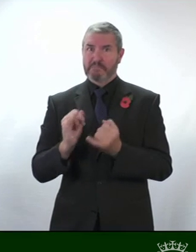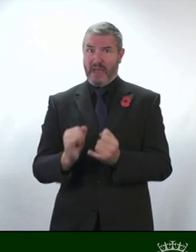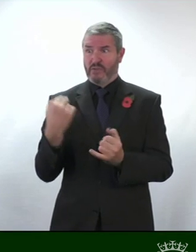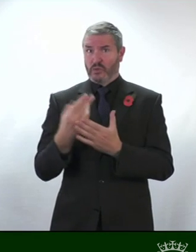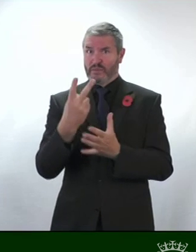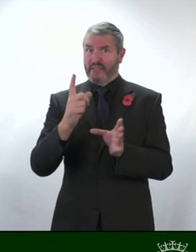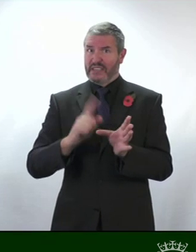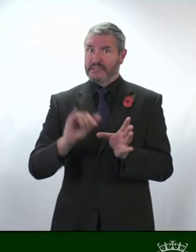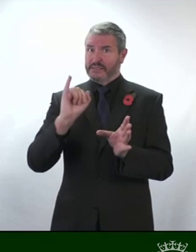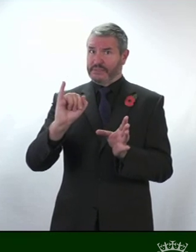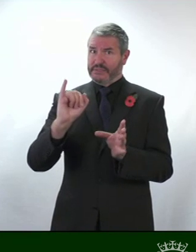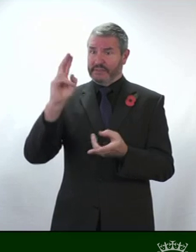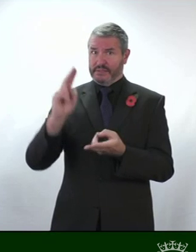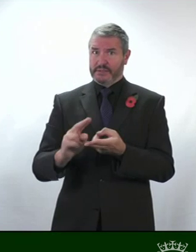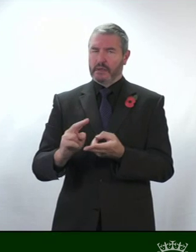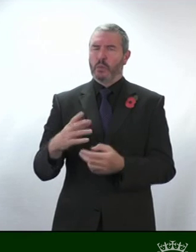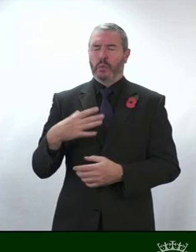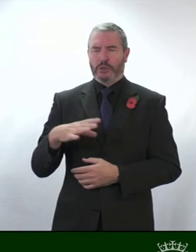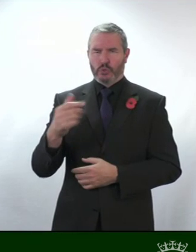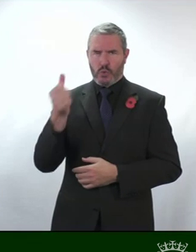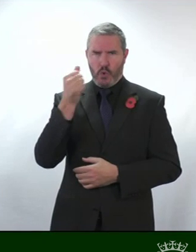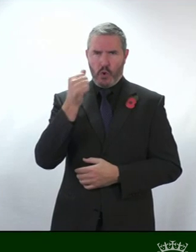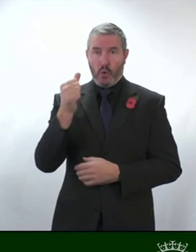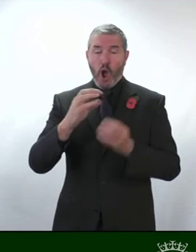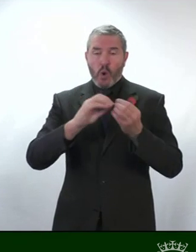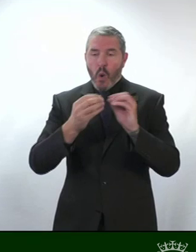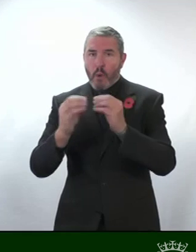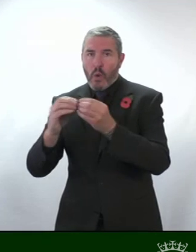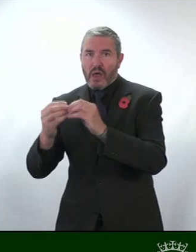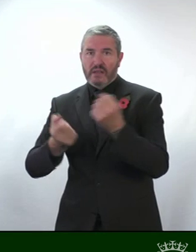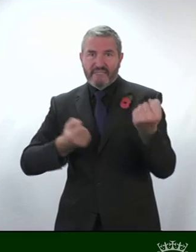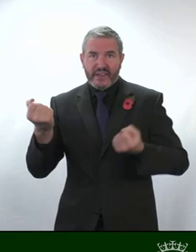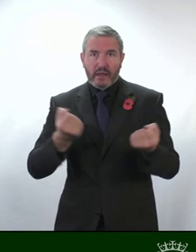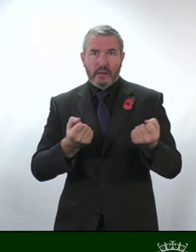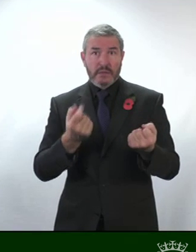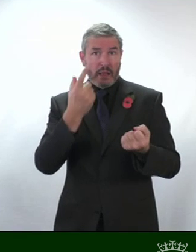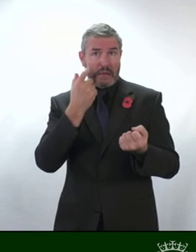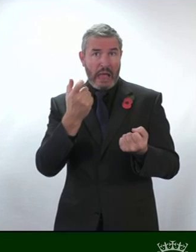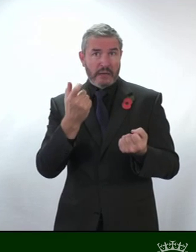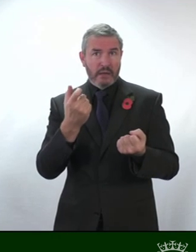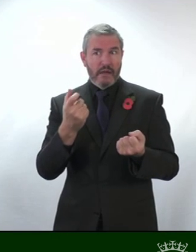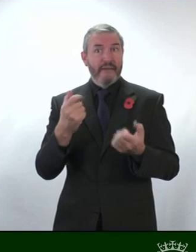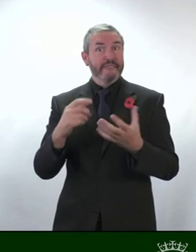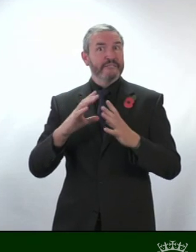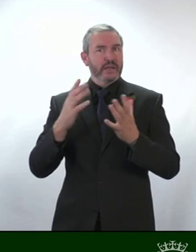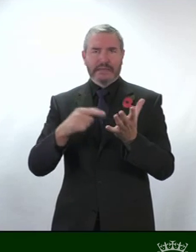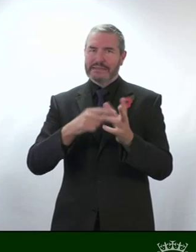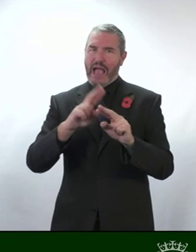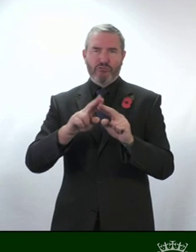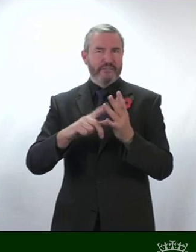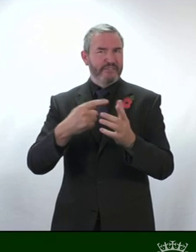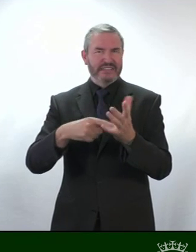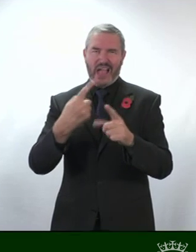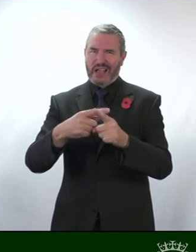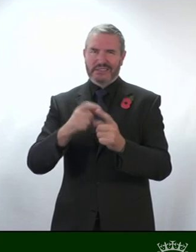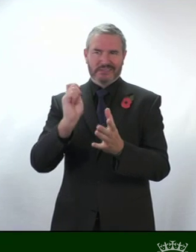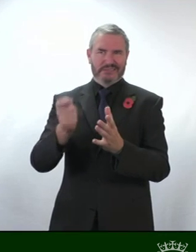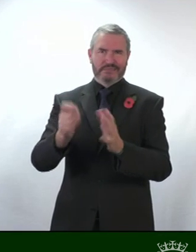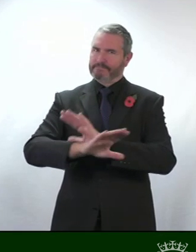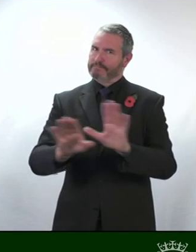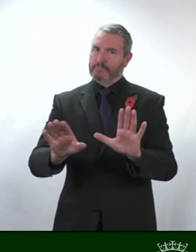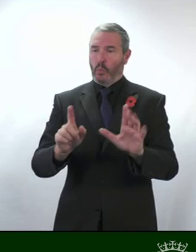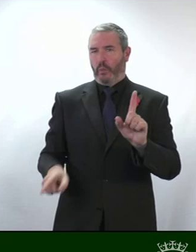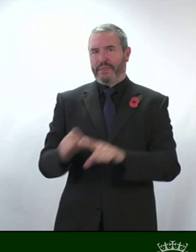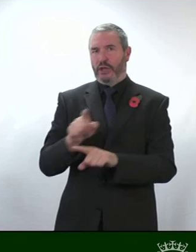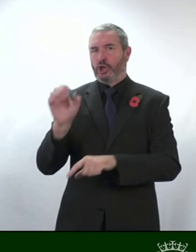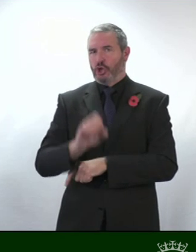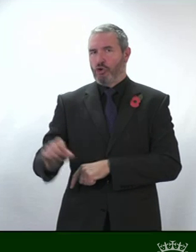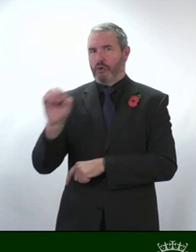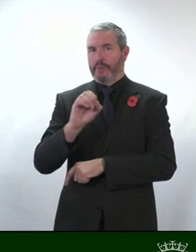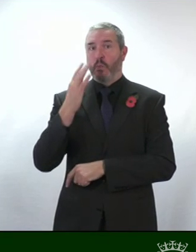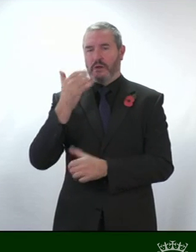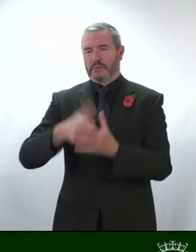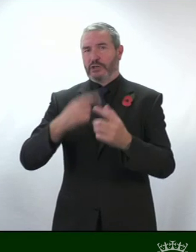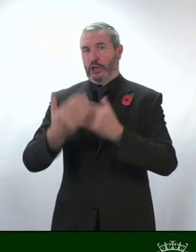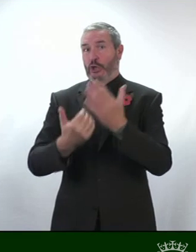It would benefit massively from the certainty of knowing that components and vehicles will be able to move free of tariffs between the UK and countries of the European Union from the new year.